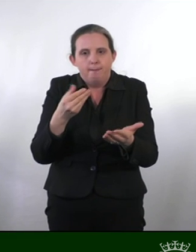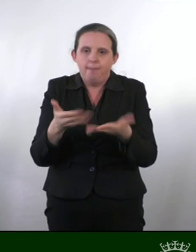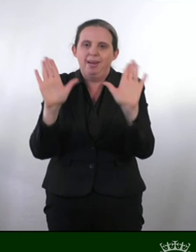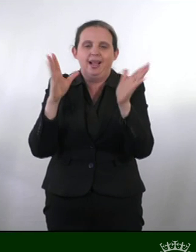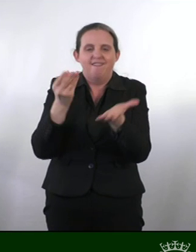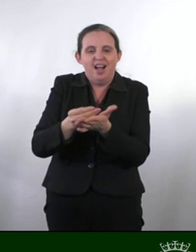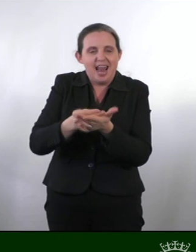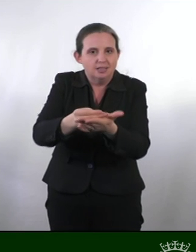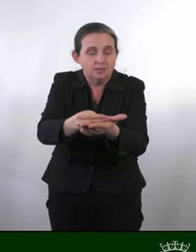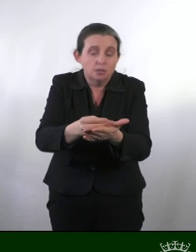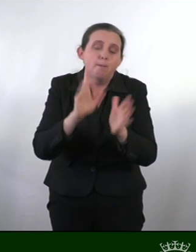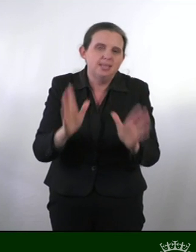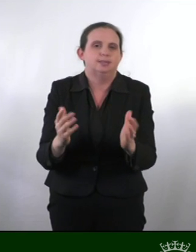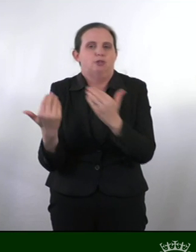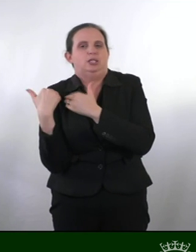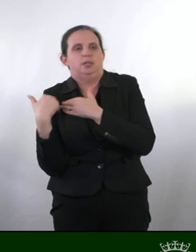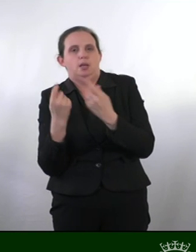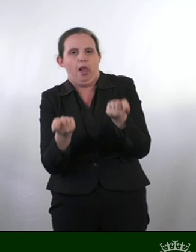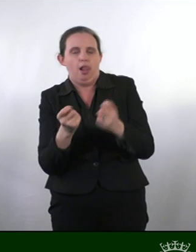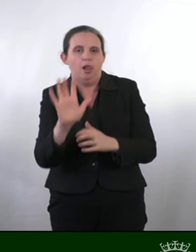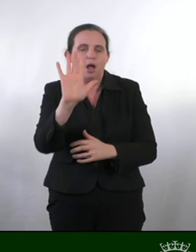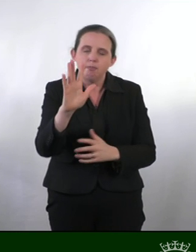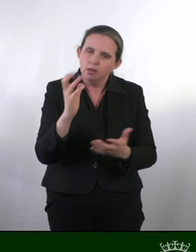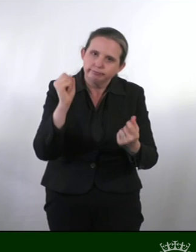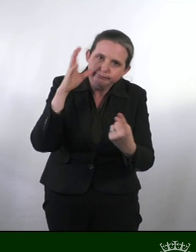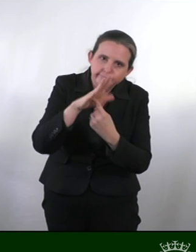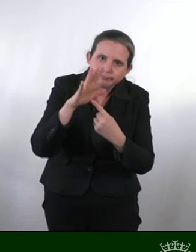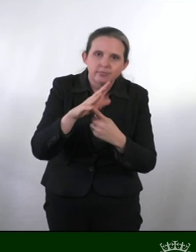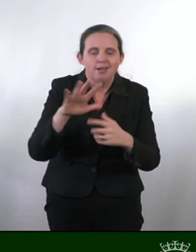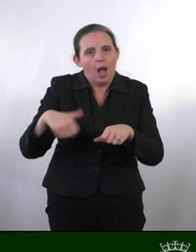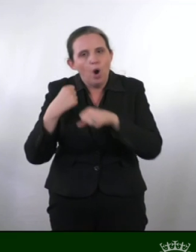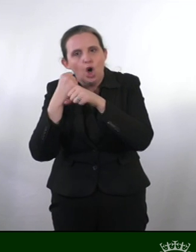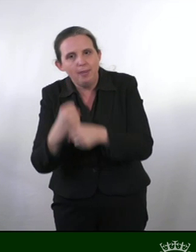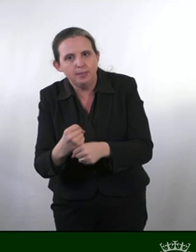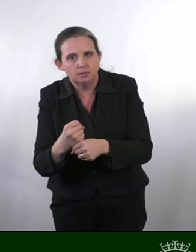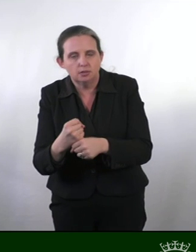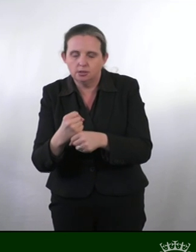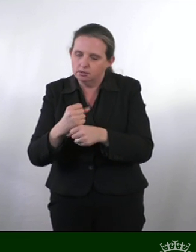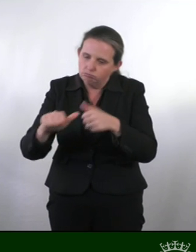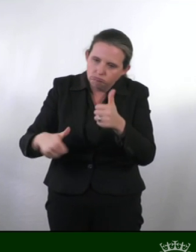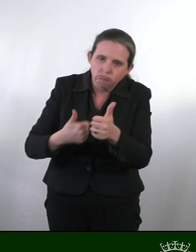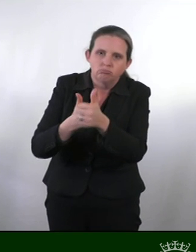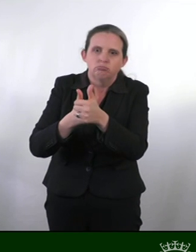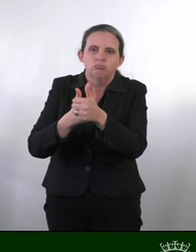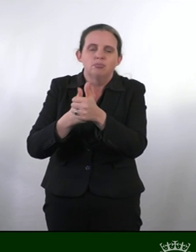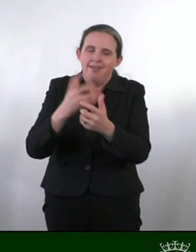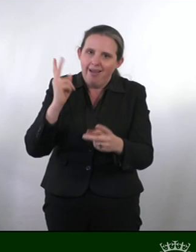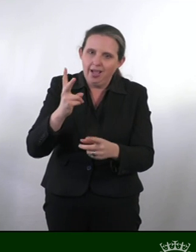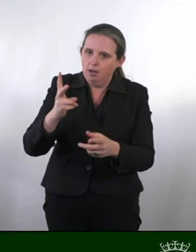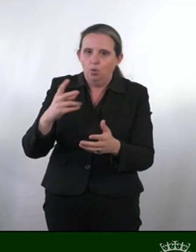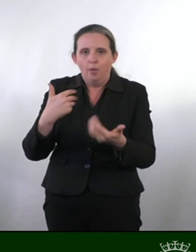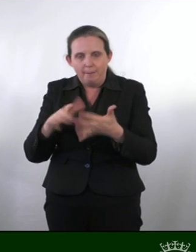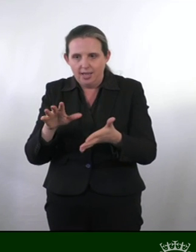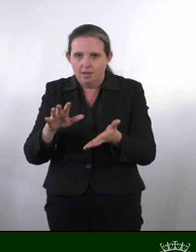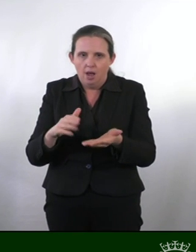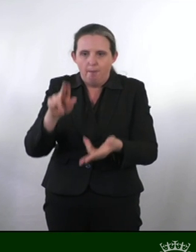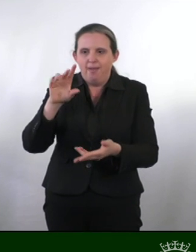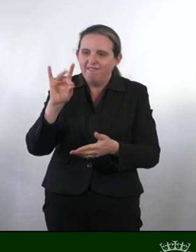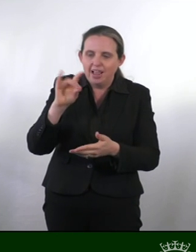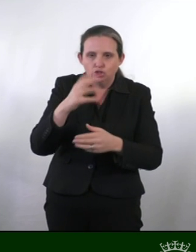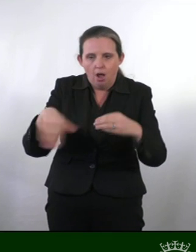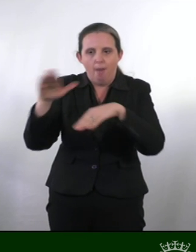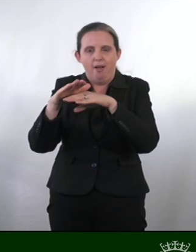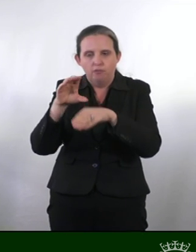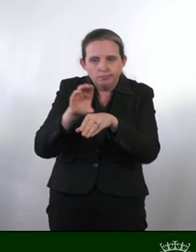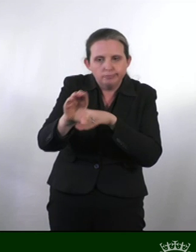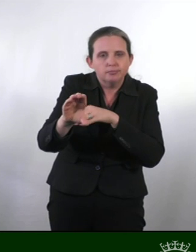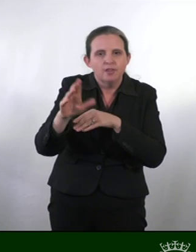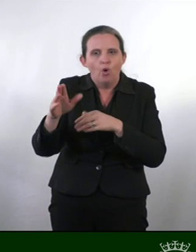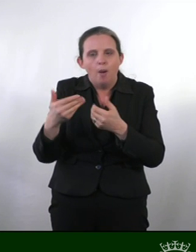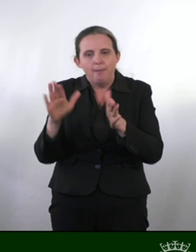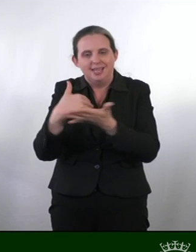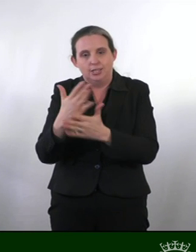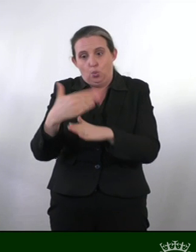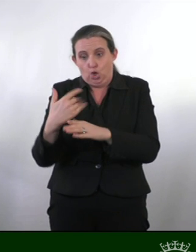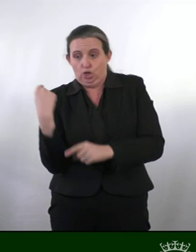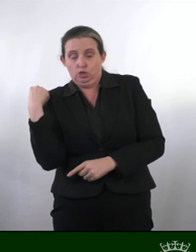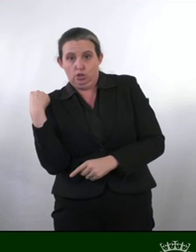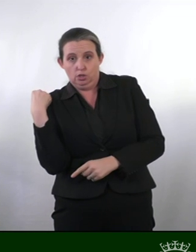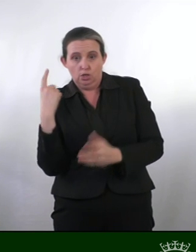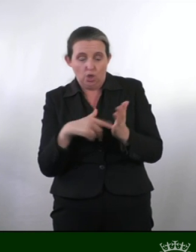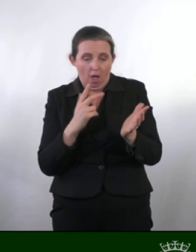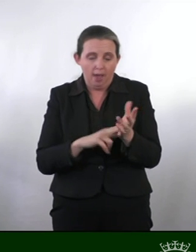She should be in no doubt that the commitments we have made have been outstanding so far: above-inflation increases for public sector workers just in July; a 12.